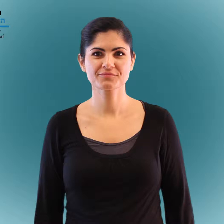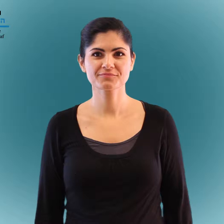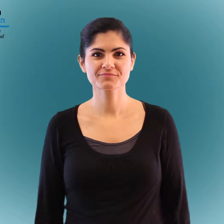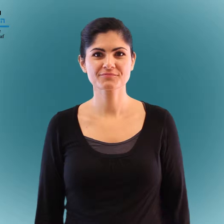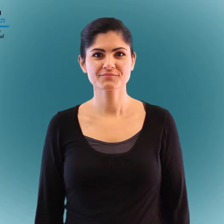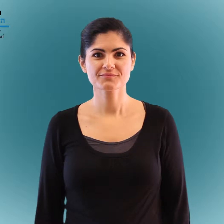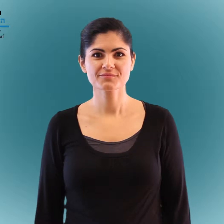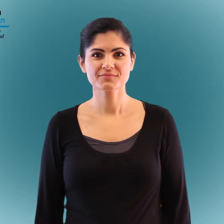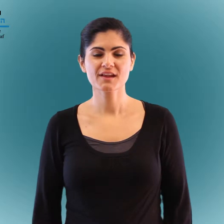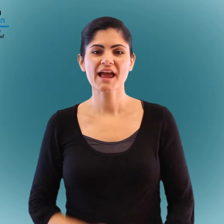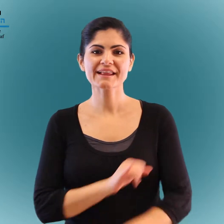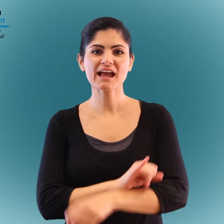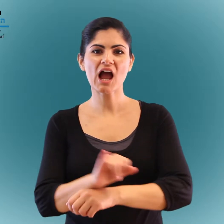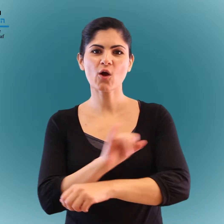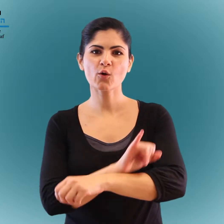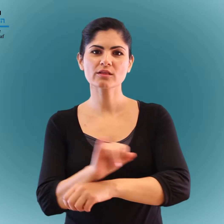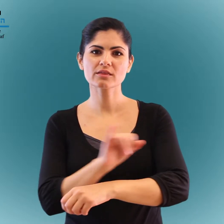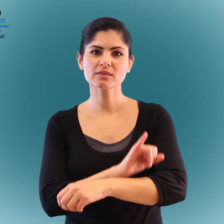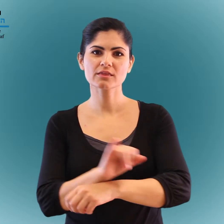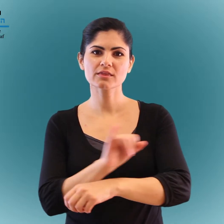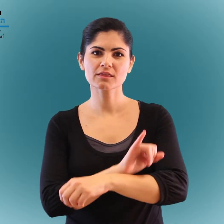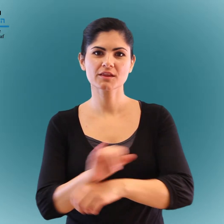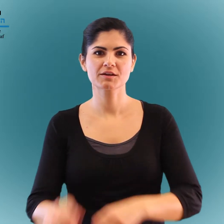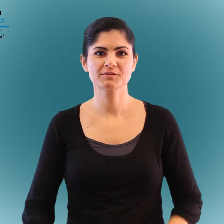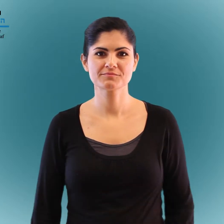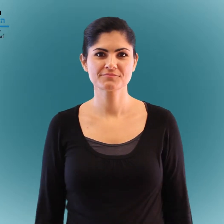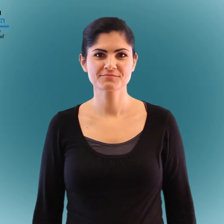ירקות